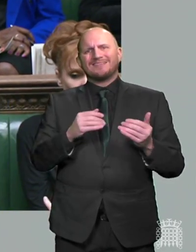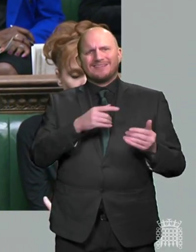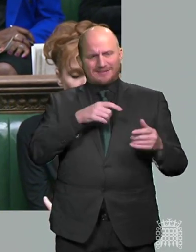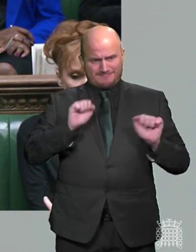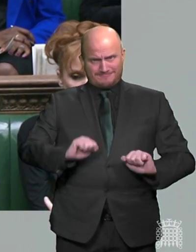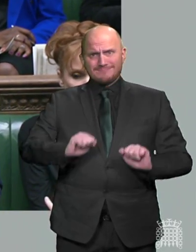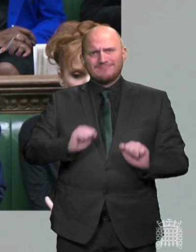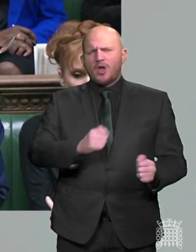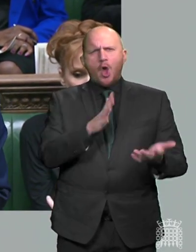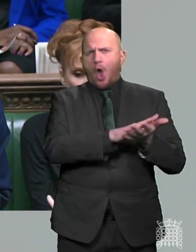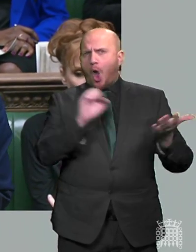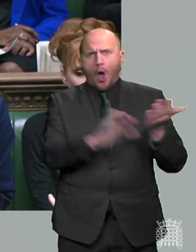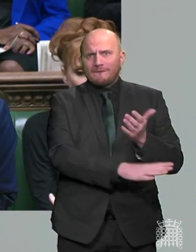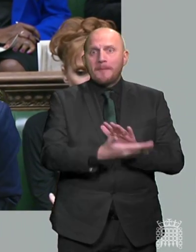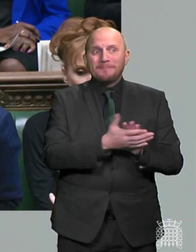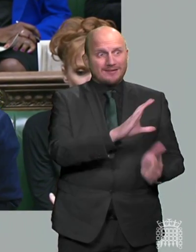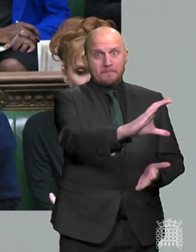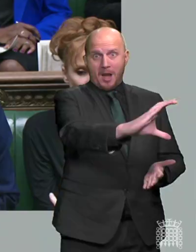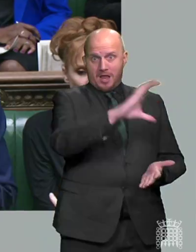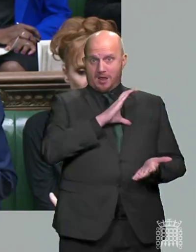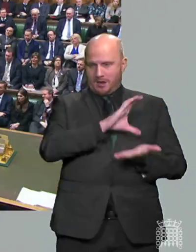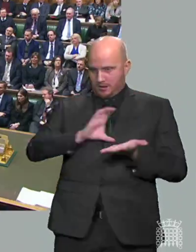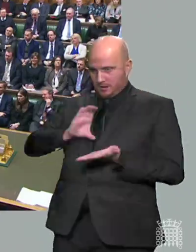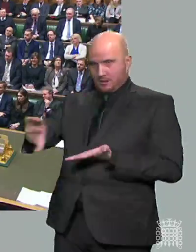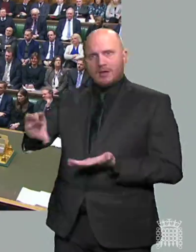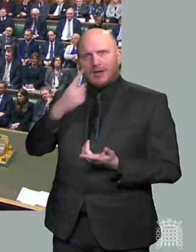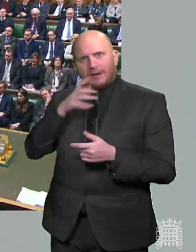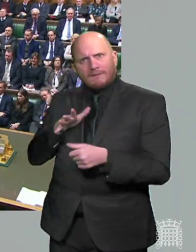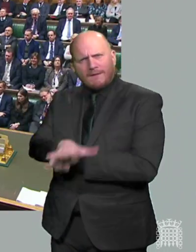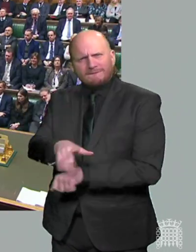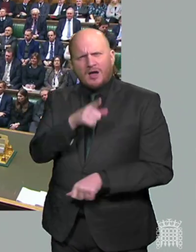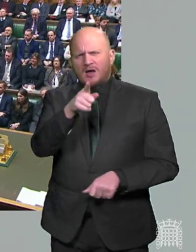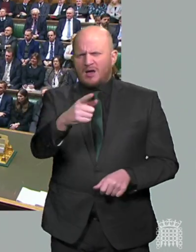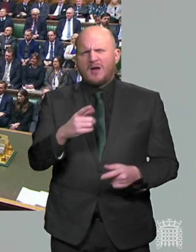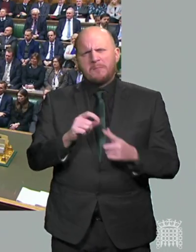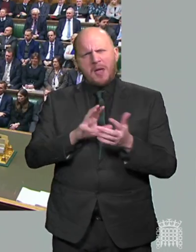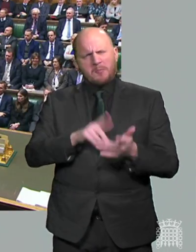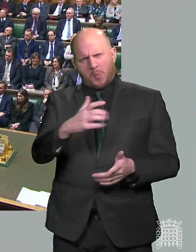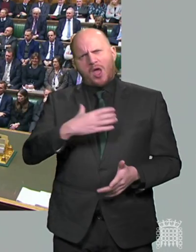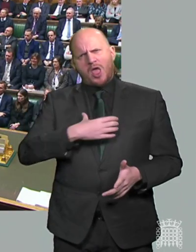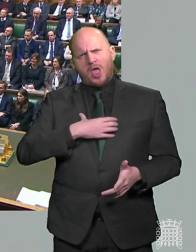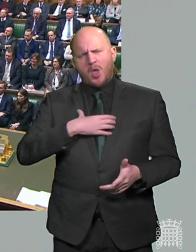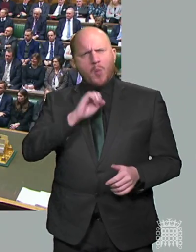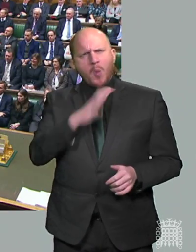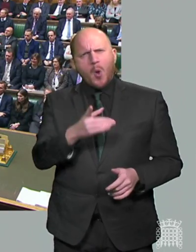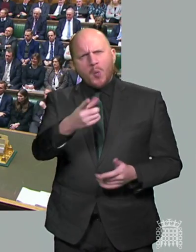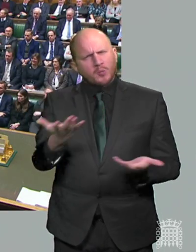That is what Labour would do. Why has he not got the guts to do it?